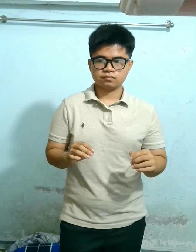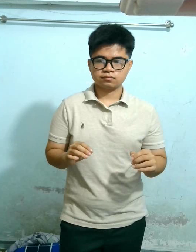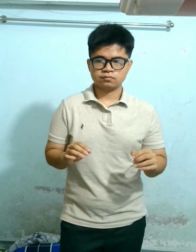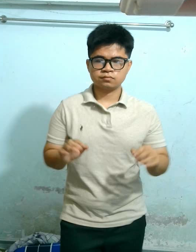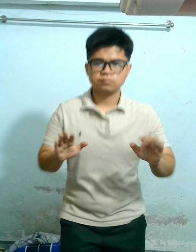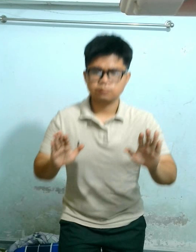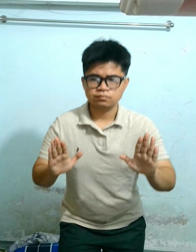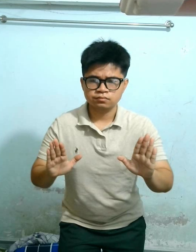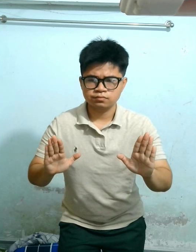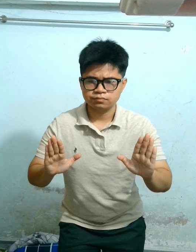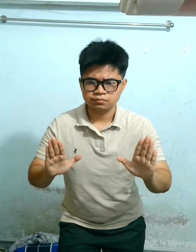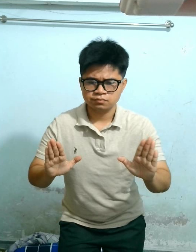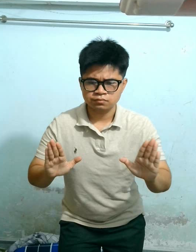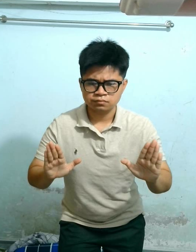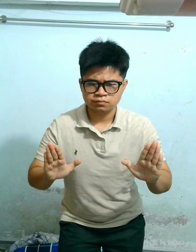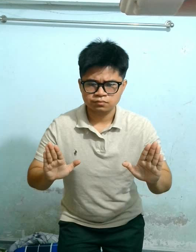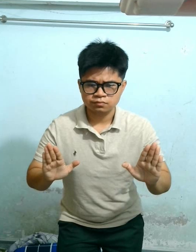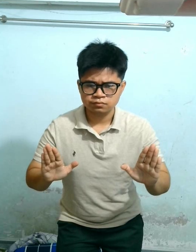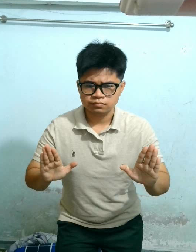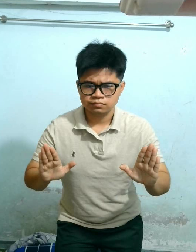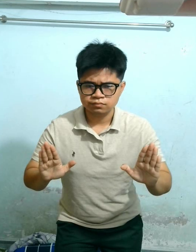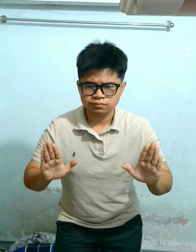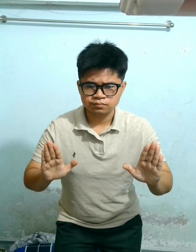dung lai